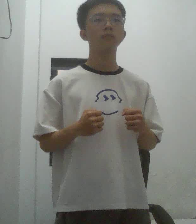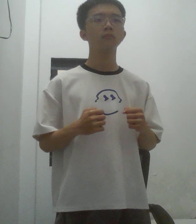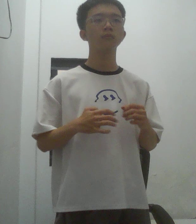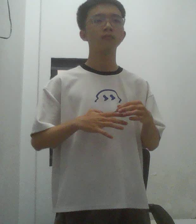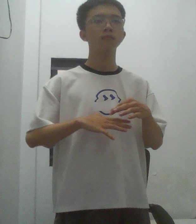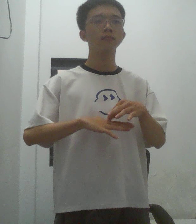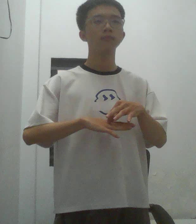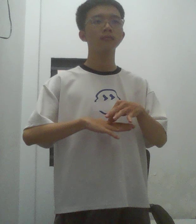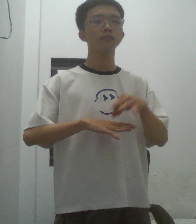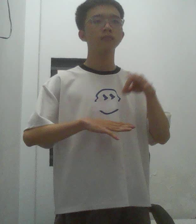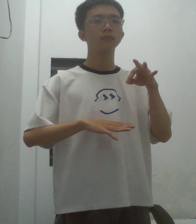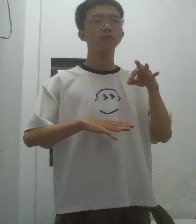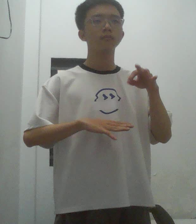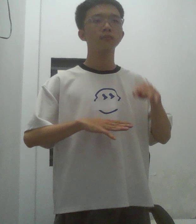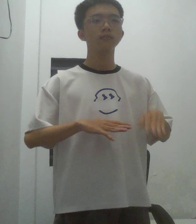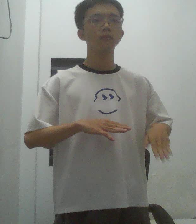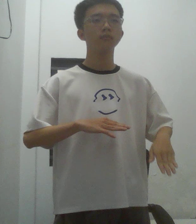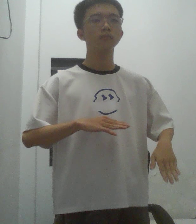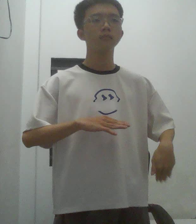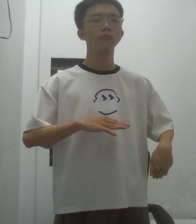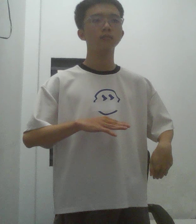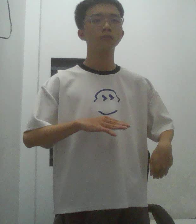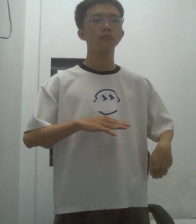tuan sau